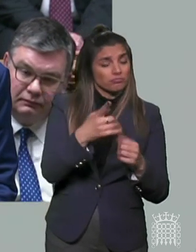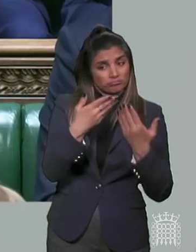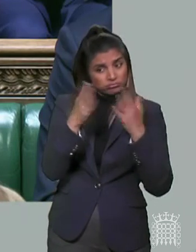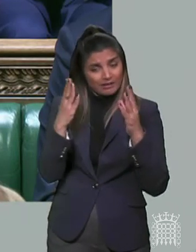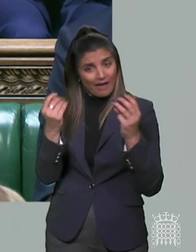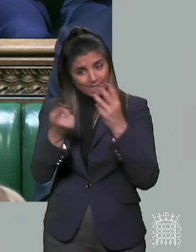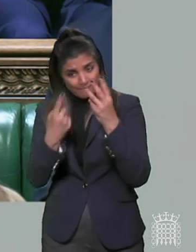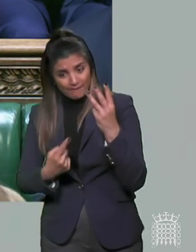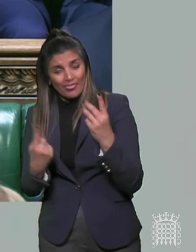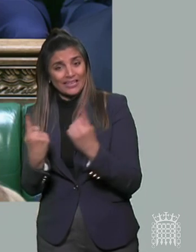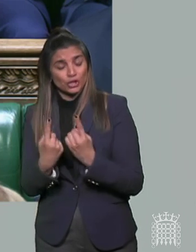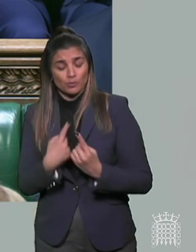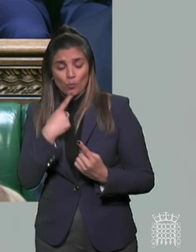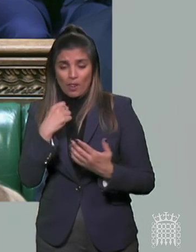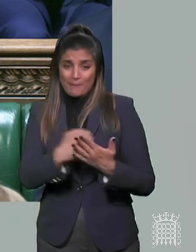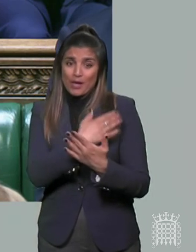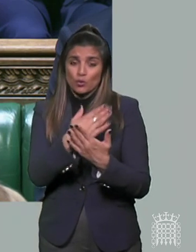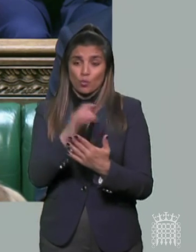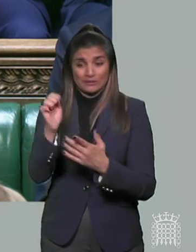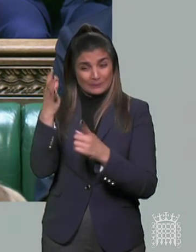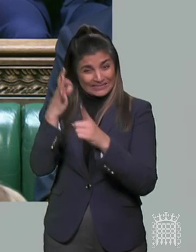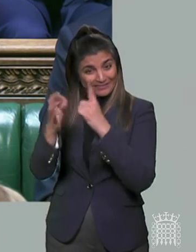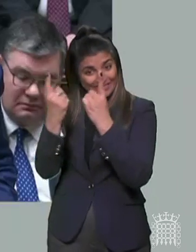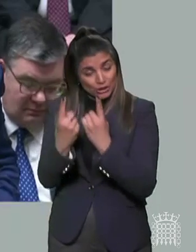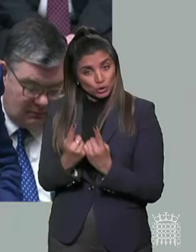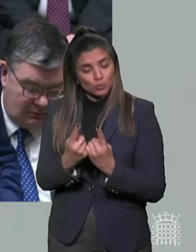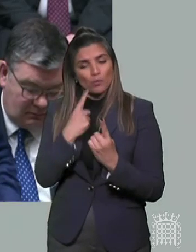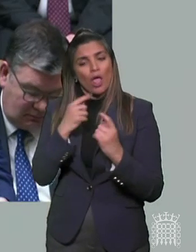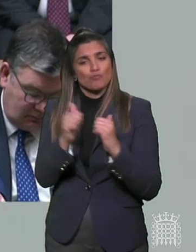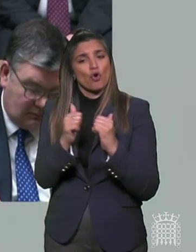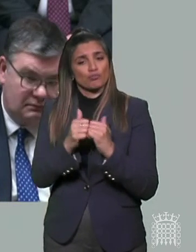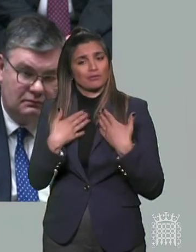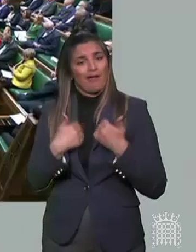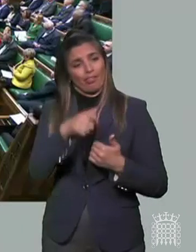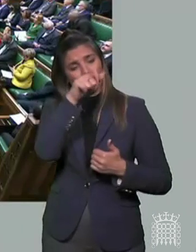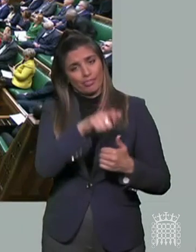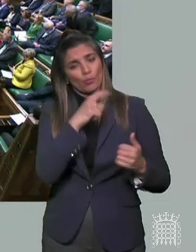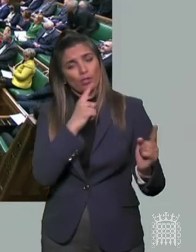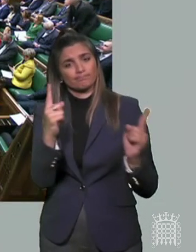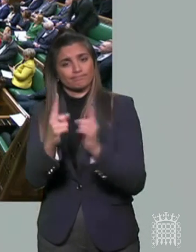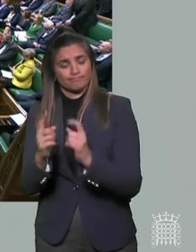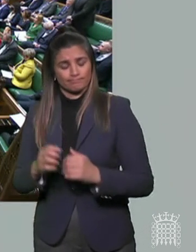On the specific issue the honourable Lady raises, I will certainly make sure that an appropriate health Minister will see her.